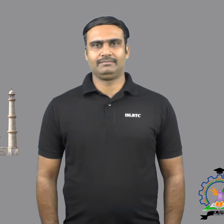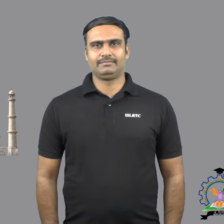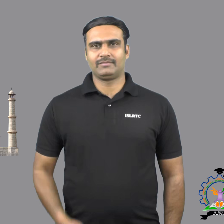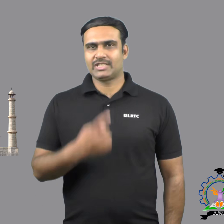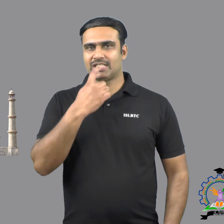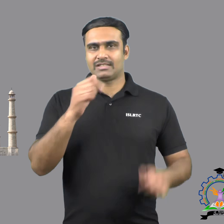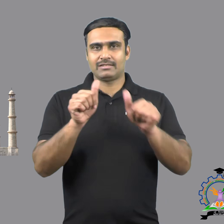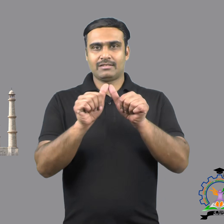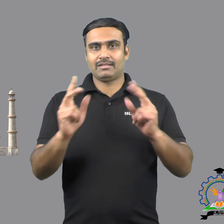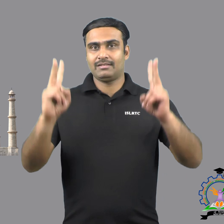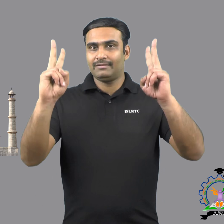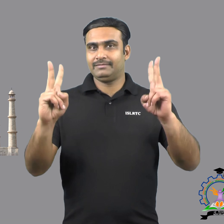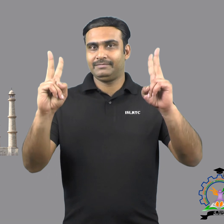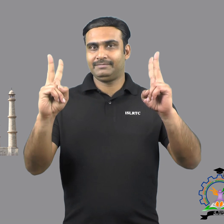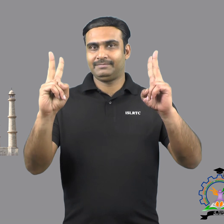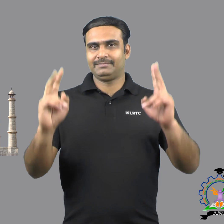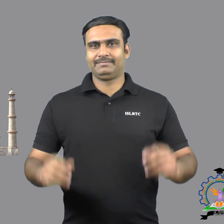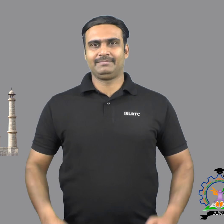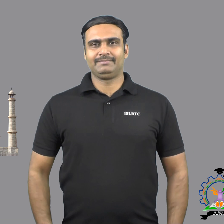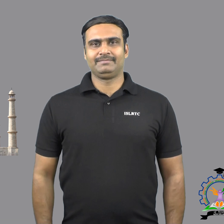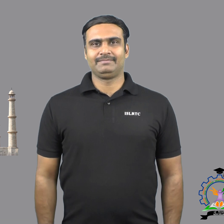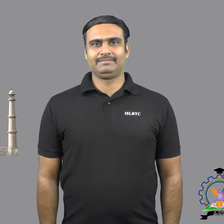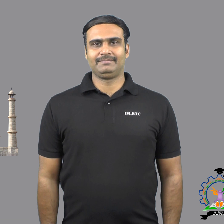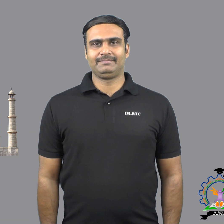Taj Mahal